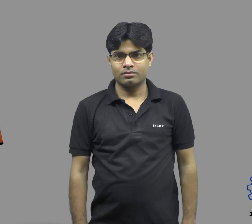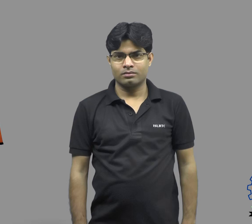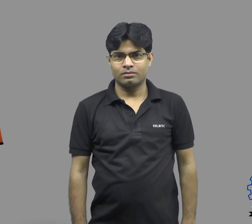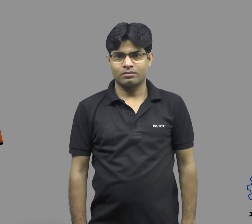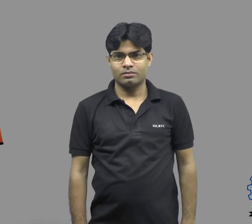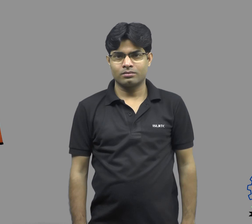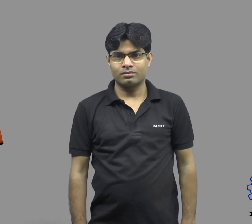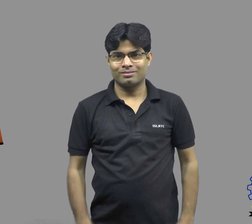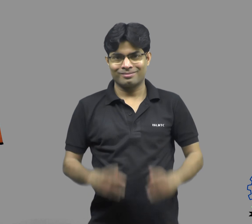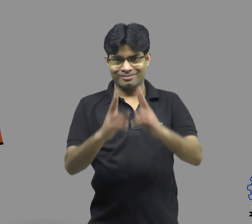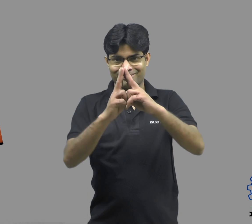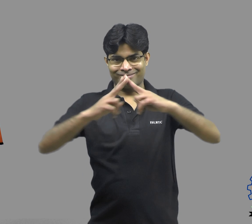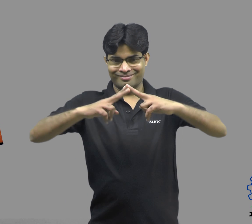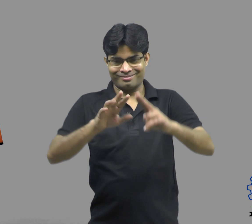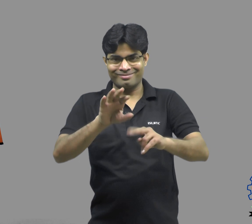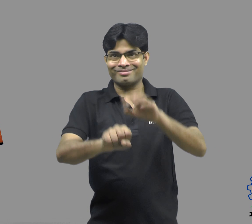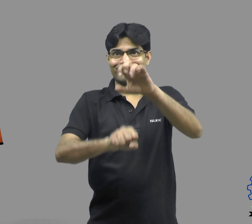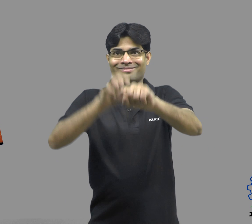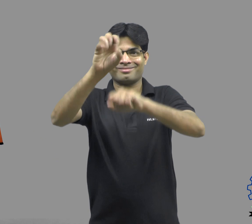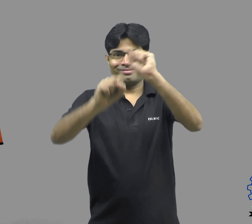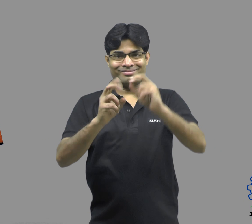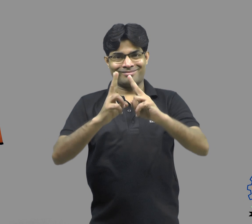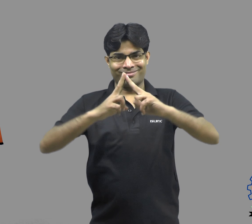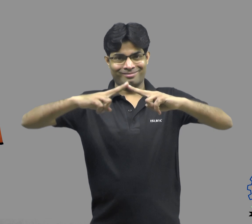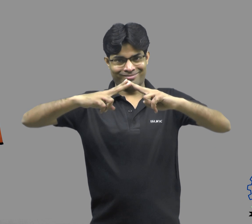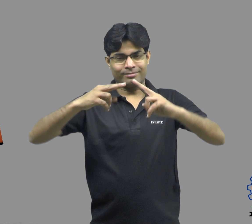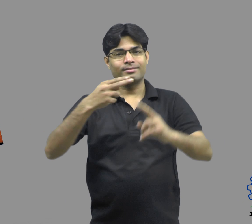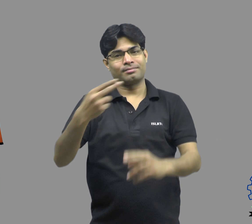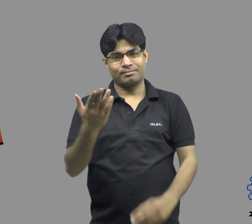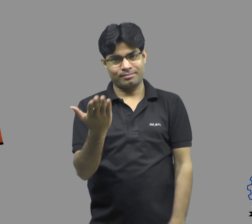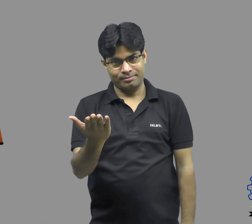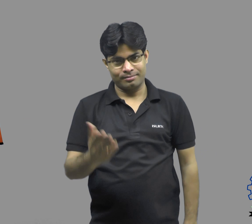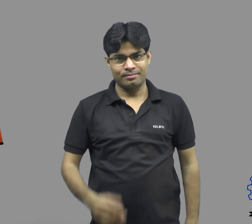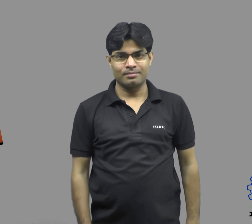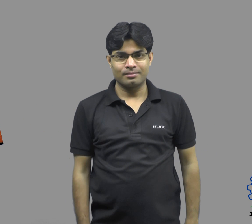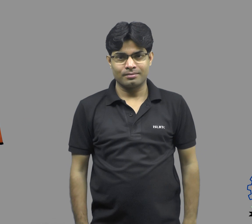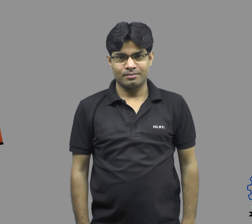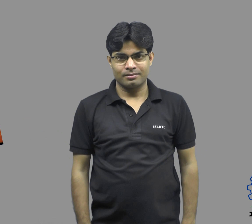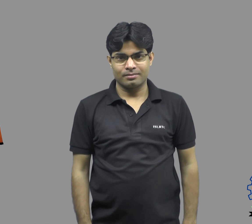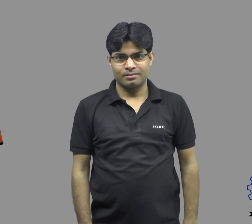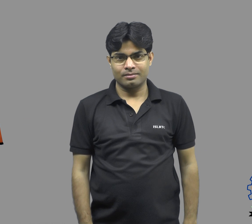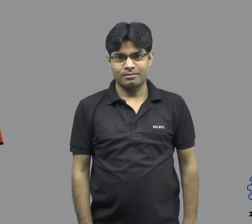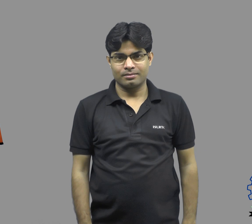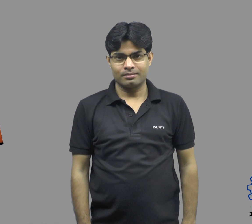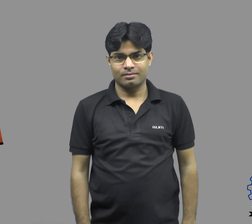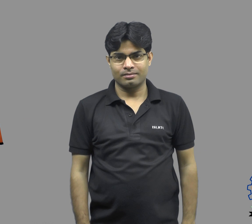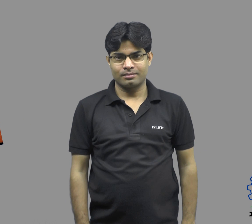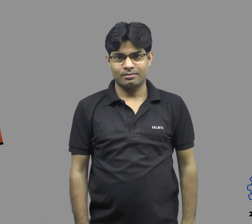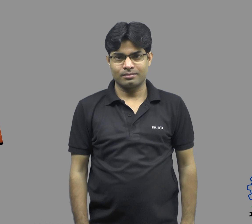Ladder